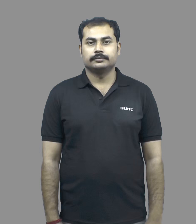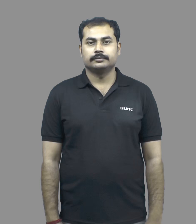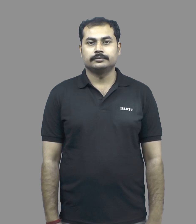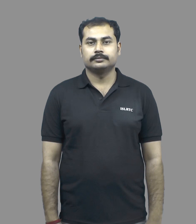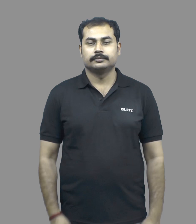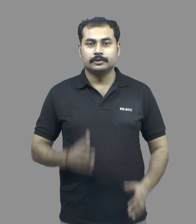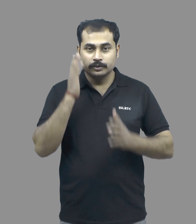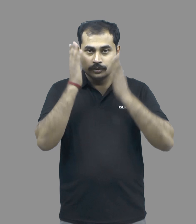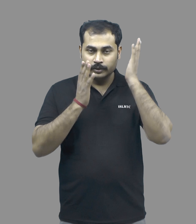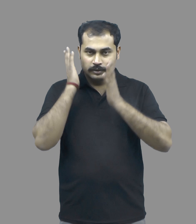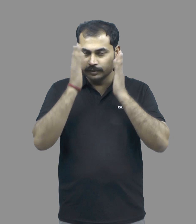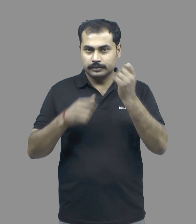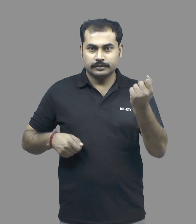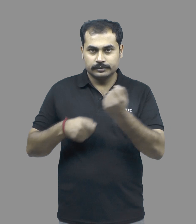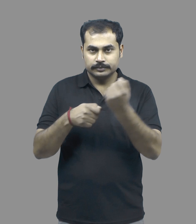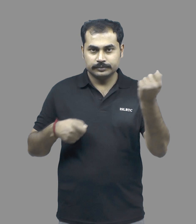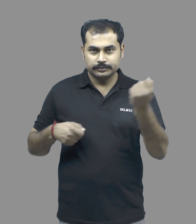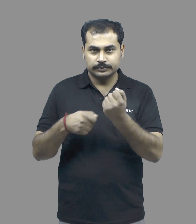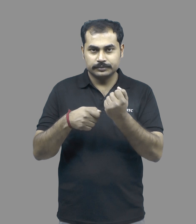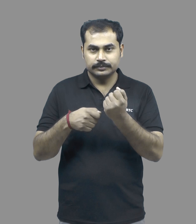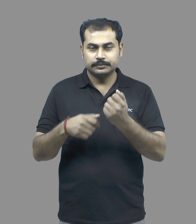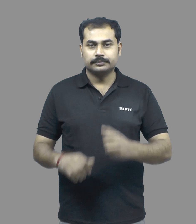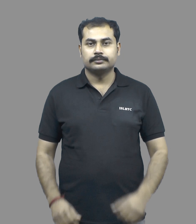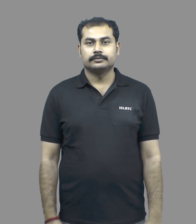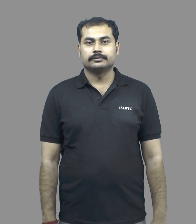Holi